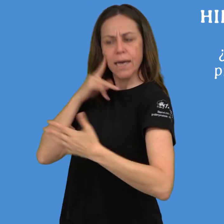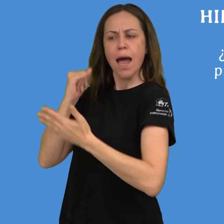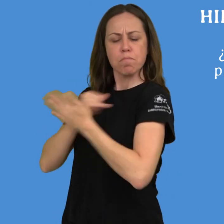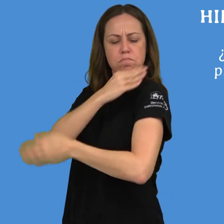probar